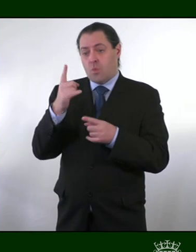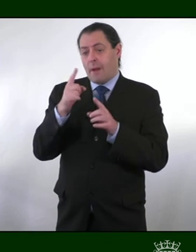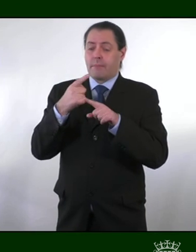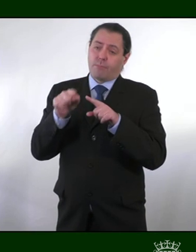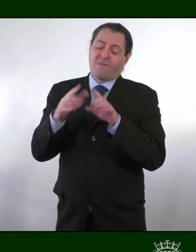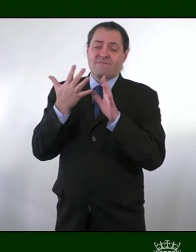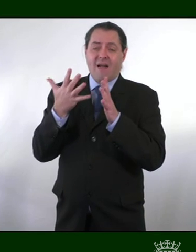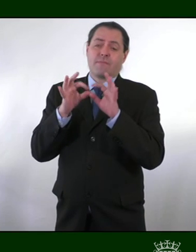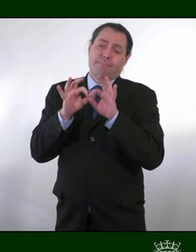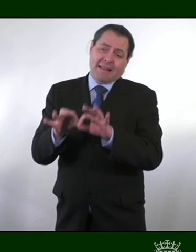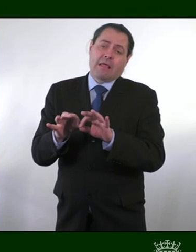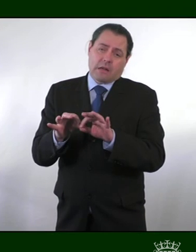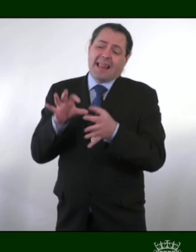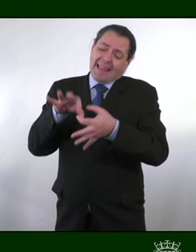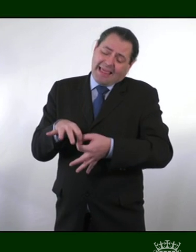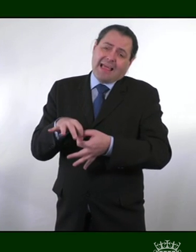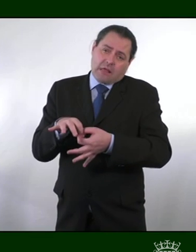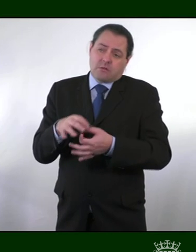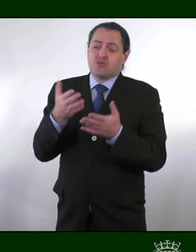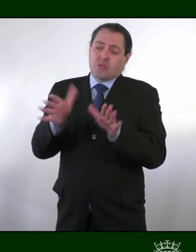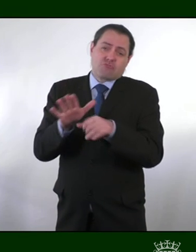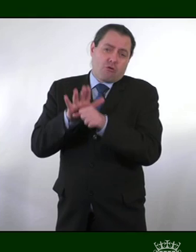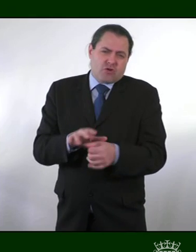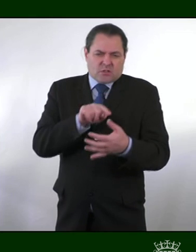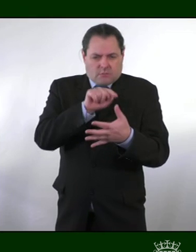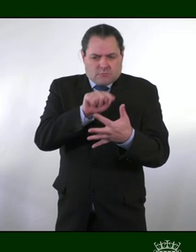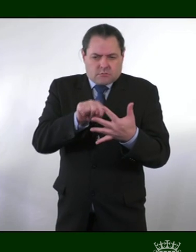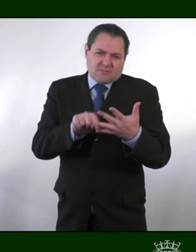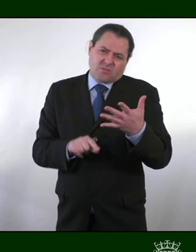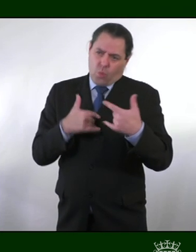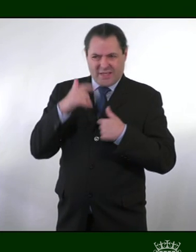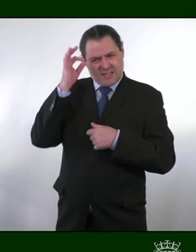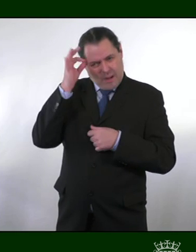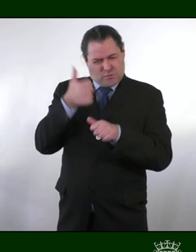Let no one say that we are not standing behind our local authorities at this difficult time.